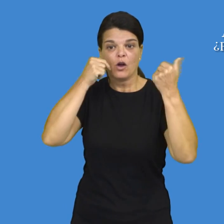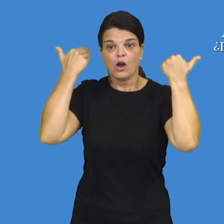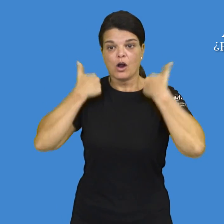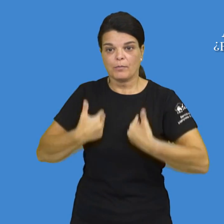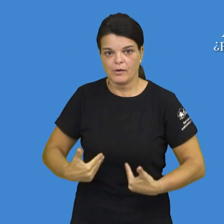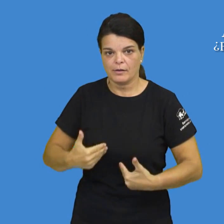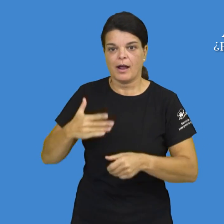cuerpo